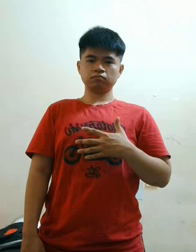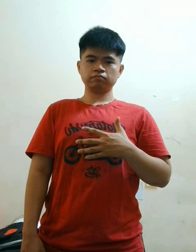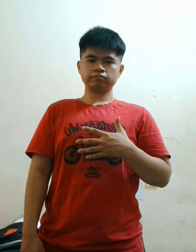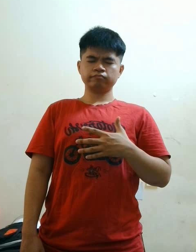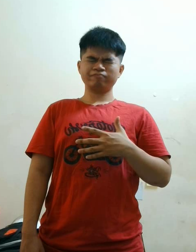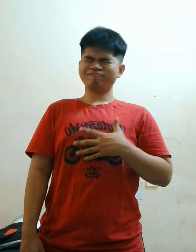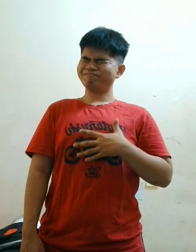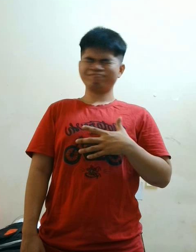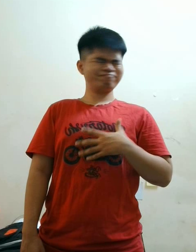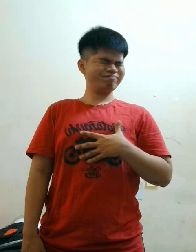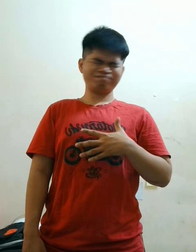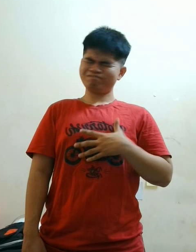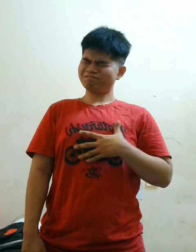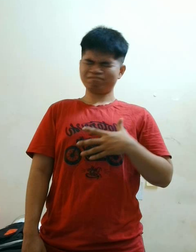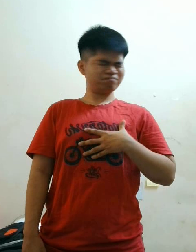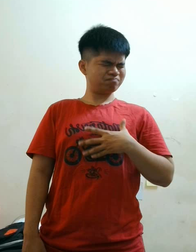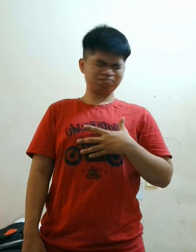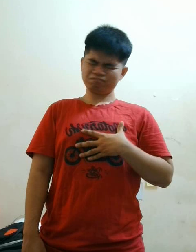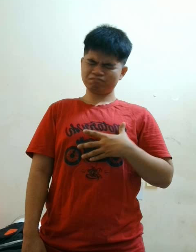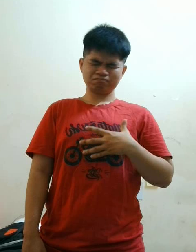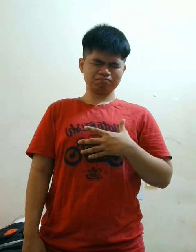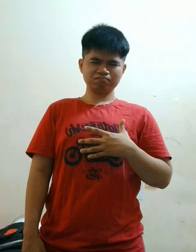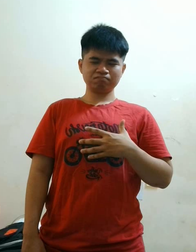khong thich